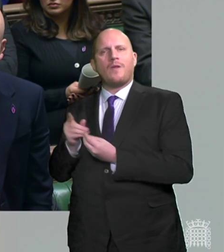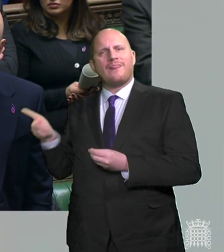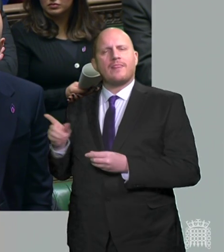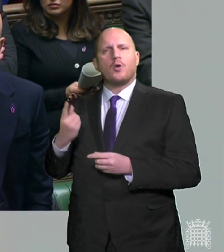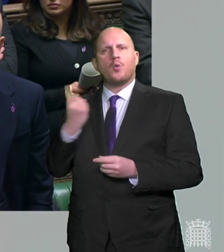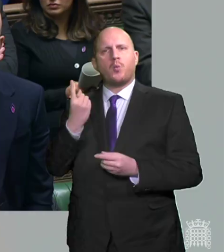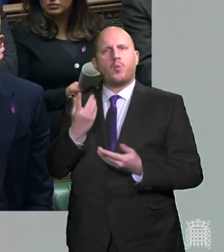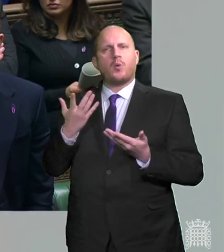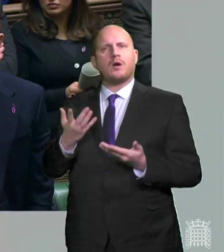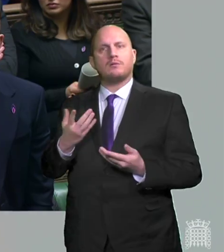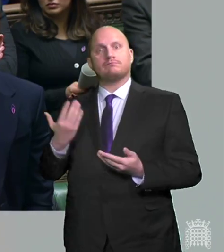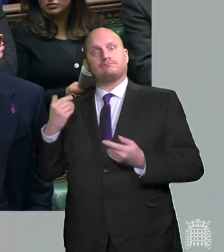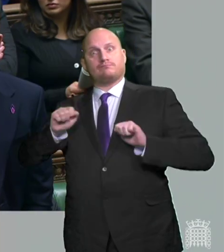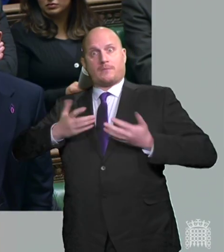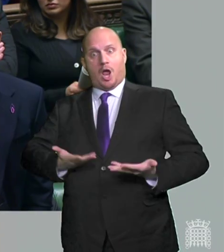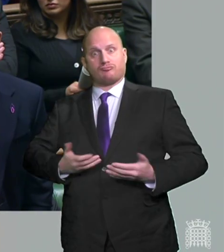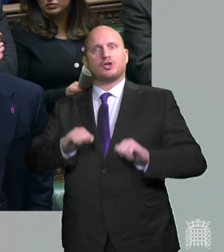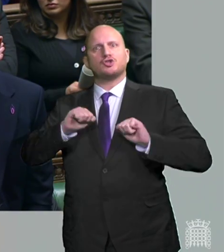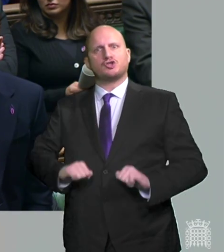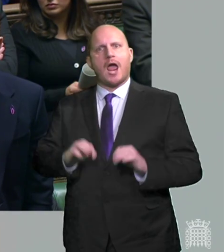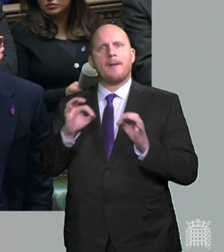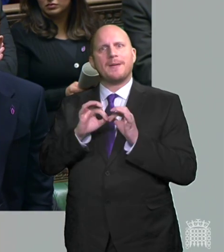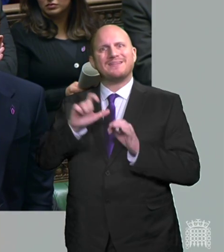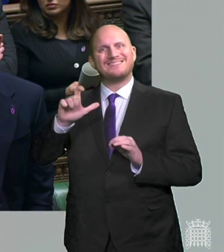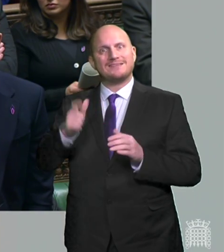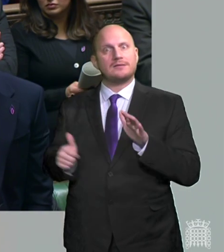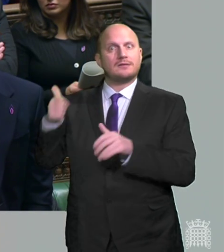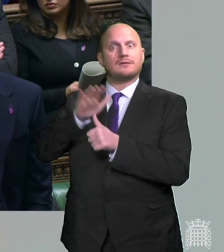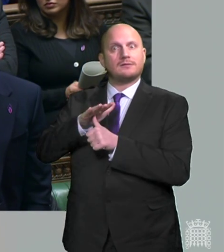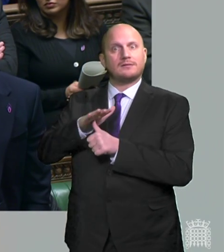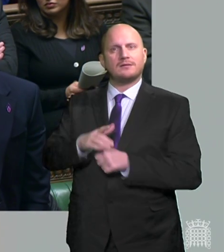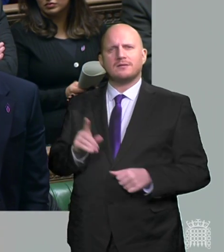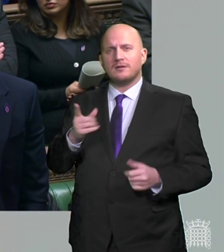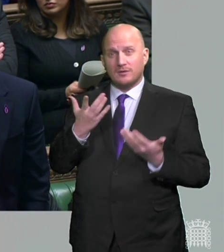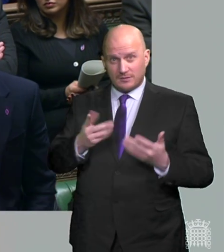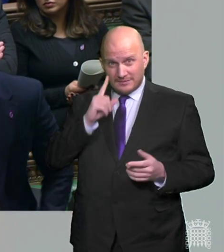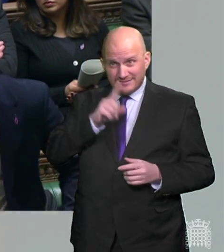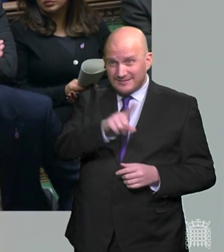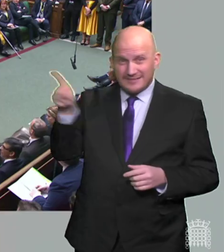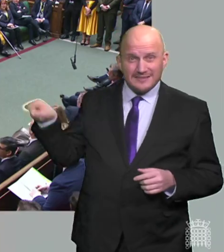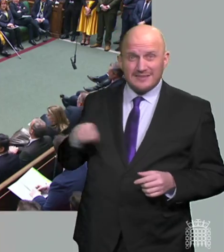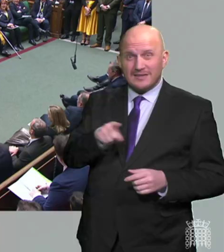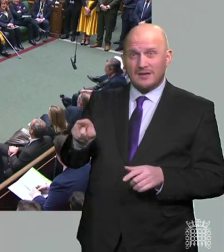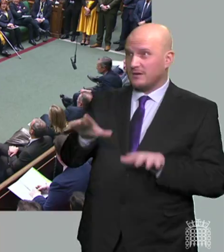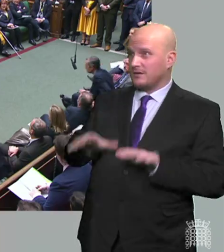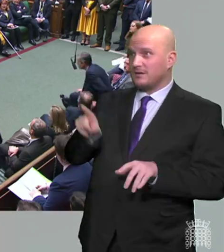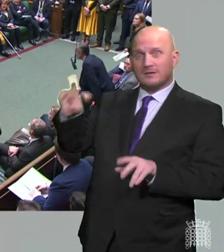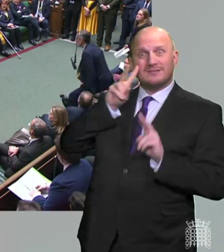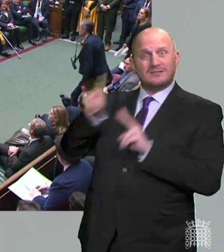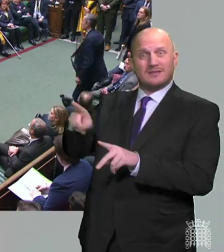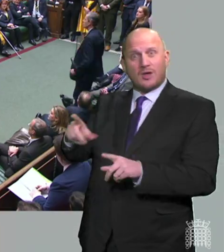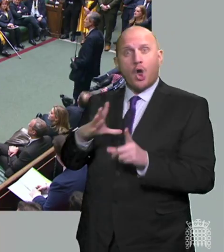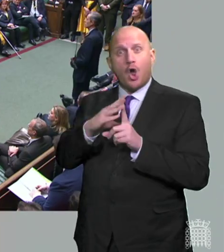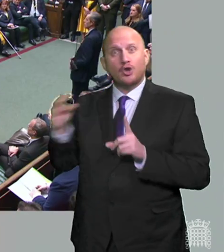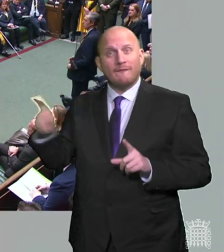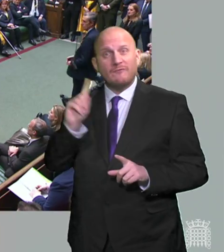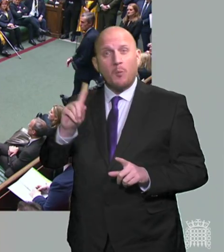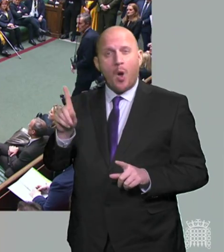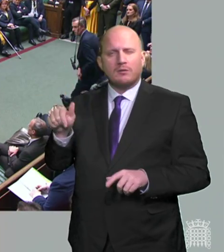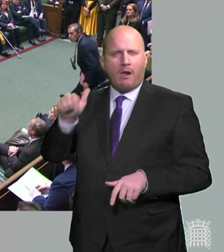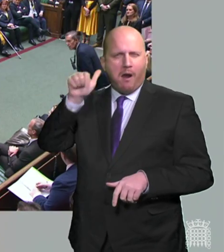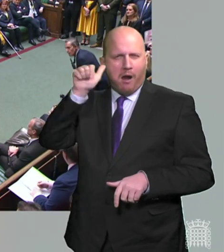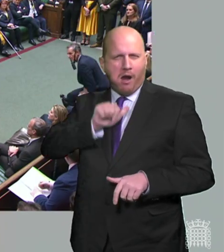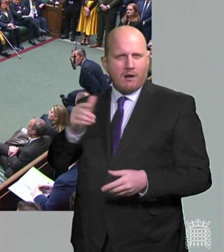Is it little wonder that people in Scotland may well consider the Tory party to be a parcel of rogues?